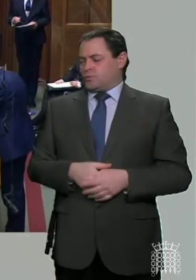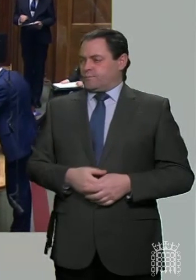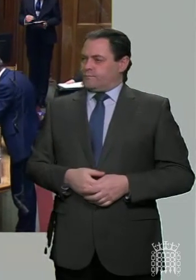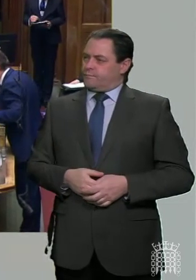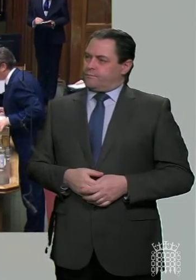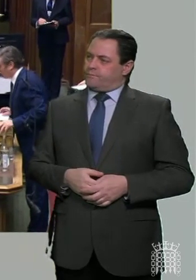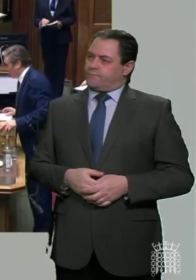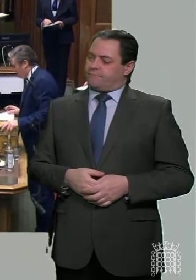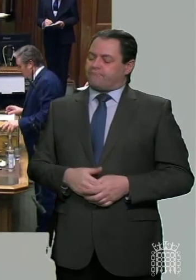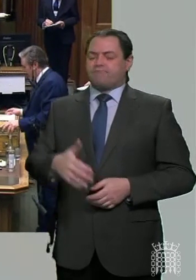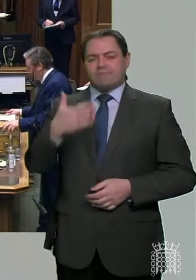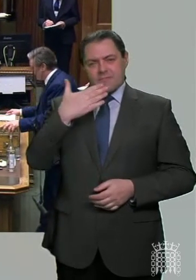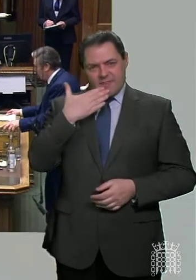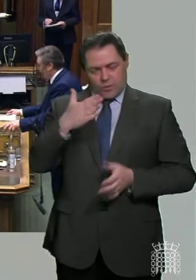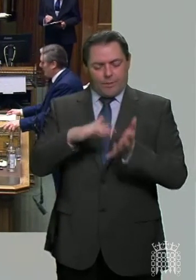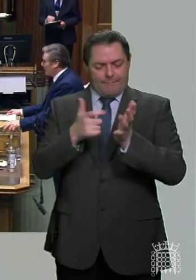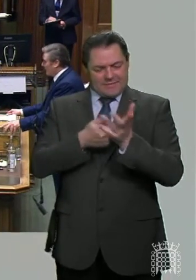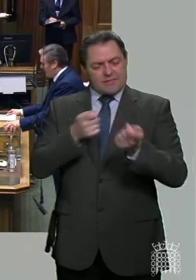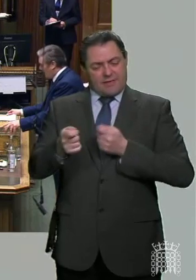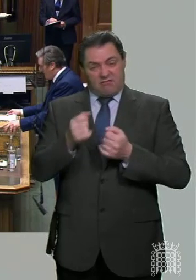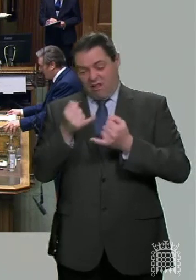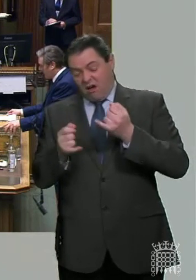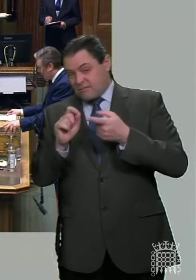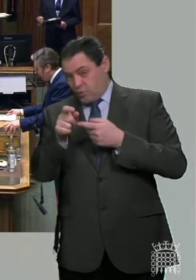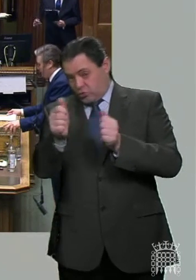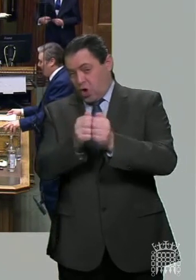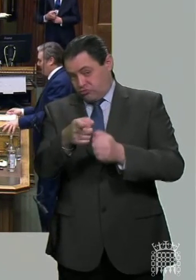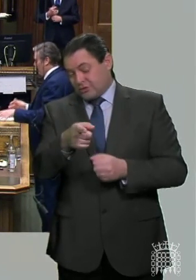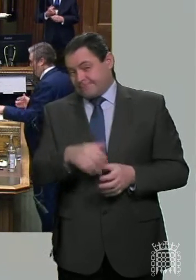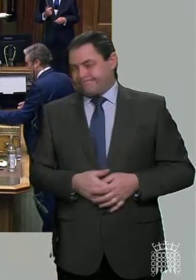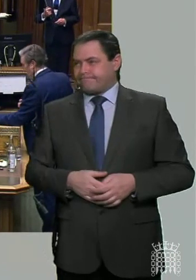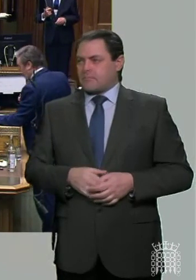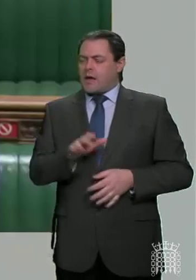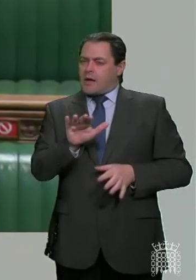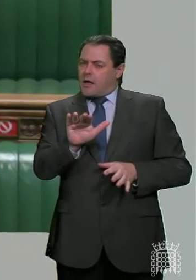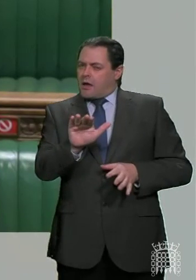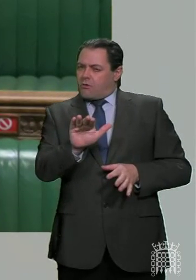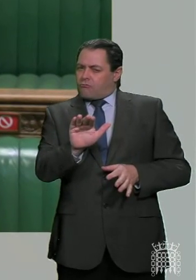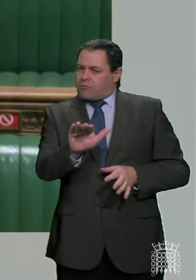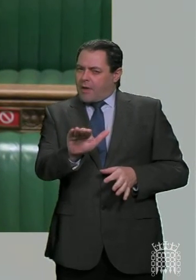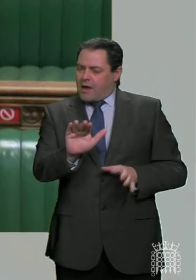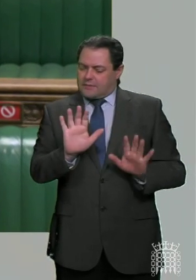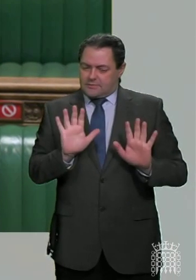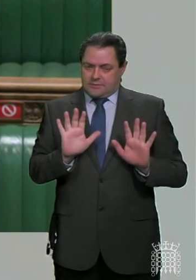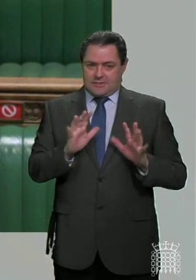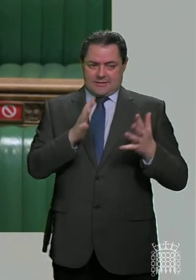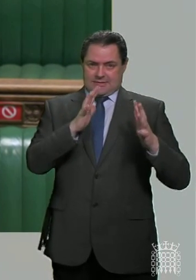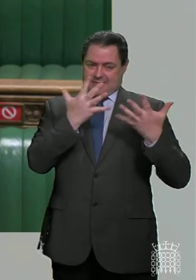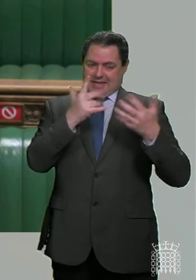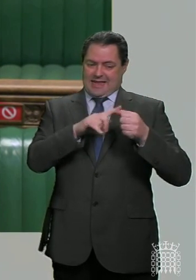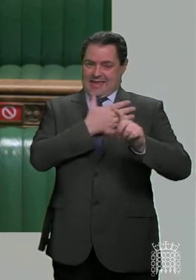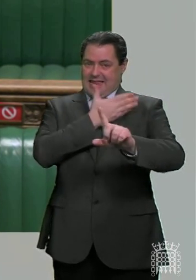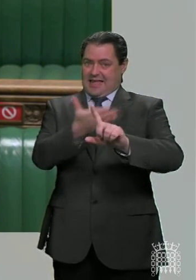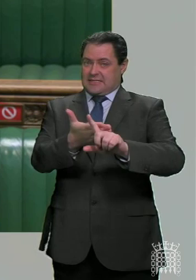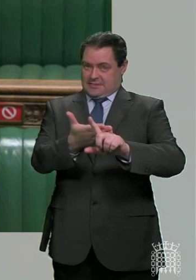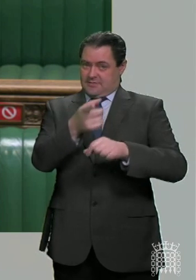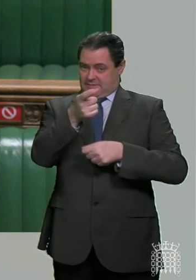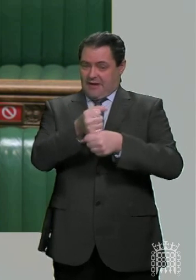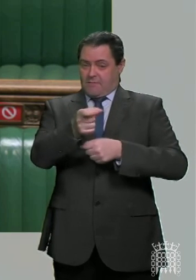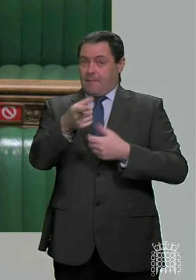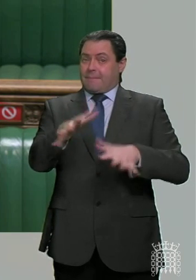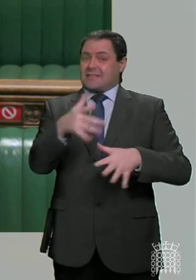I agree with the Prime Minister on that last point. Can I gently remind him that for 10 years this Government have been promising a victims’ law?